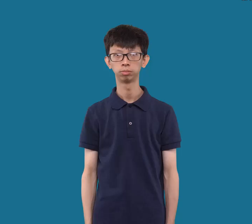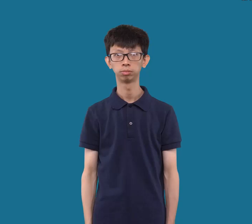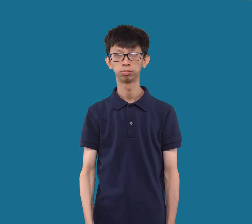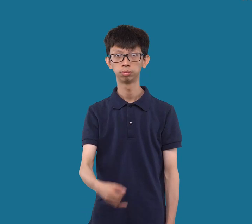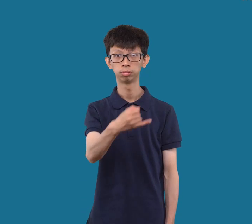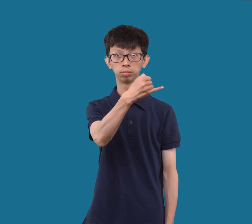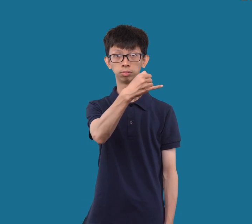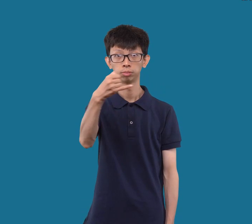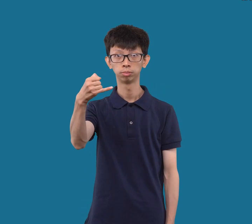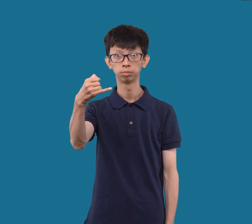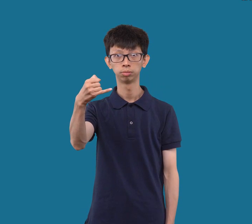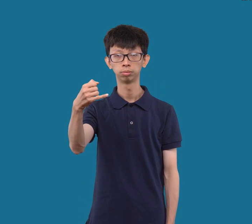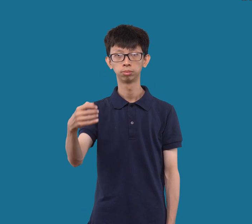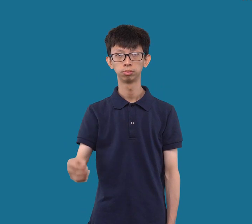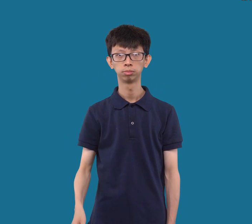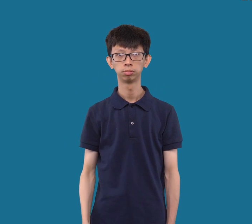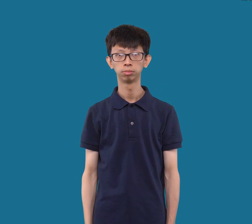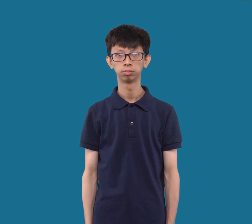dấu gạch ngang